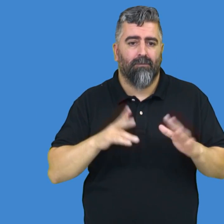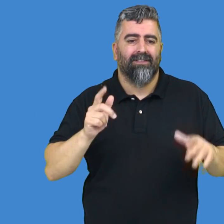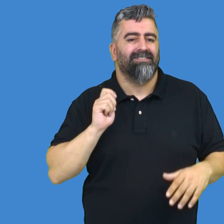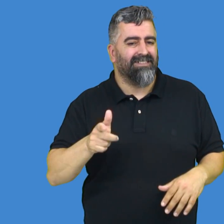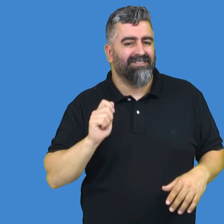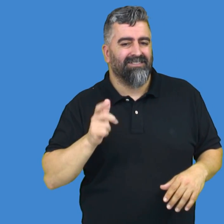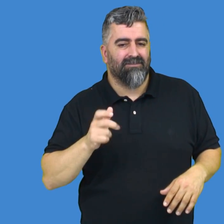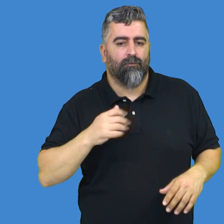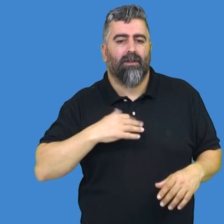frecuente